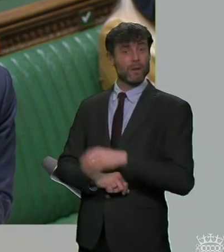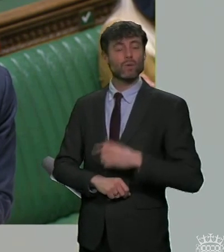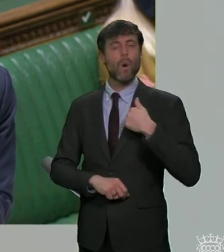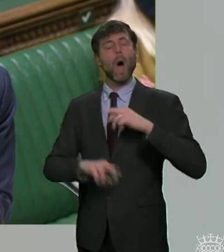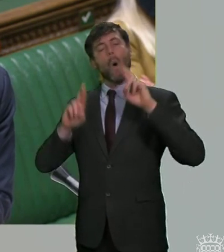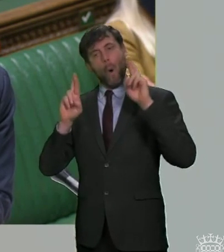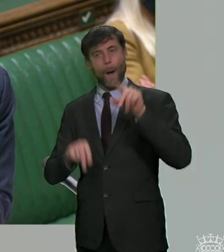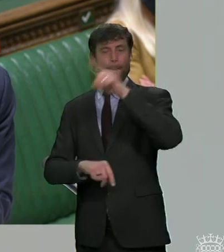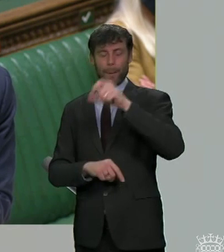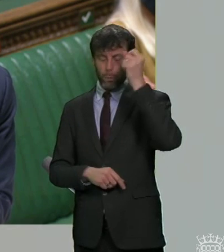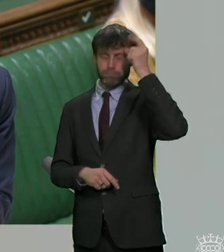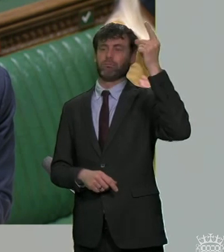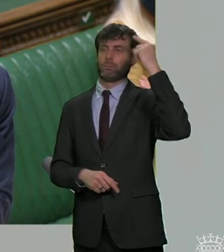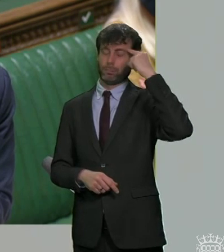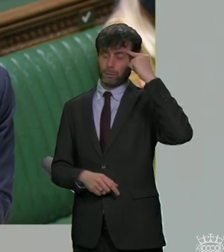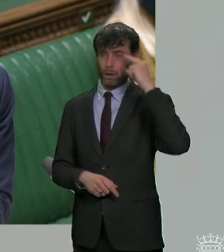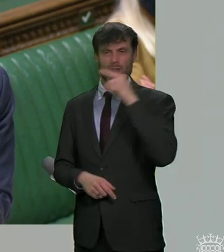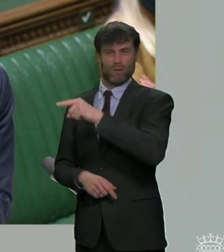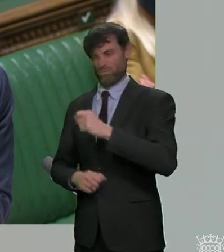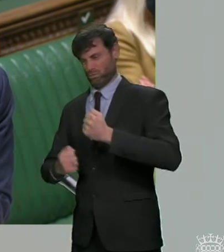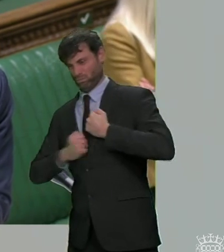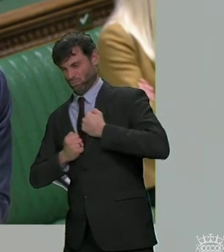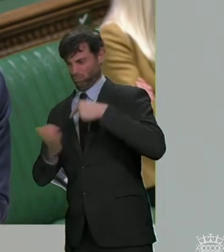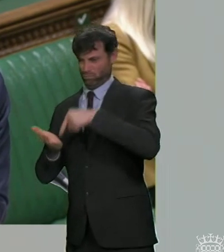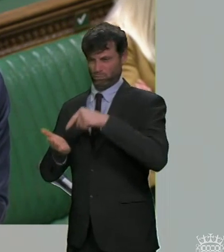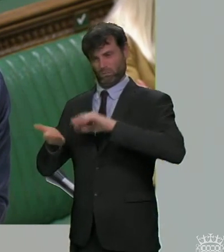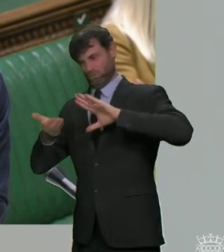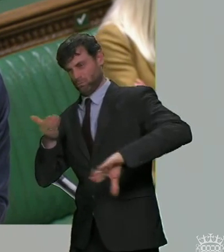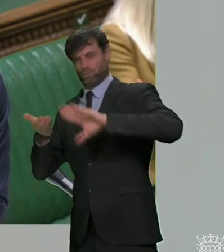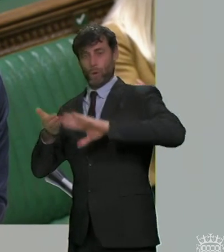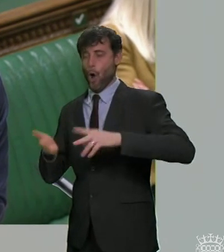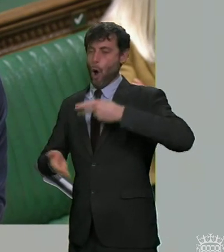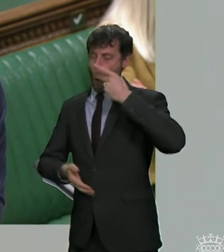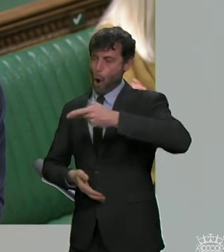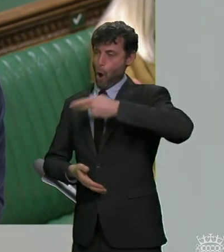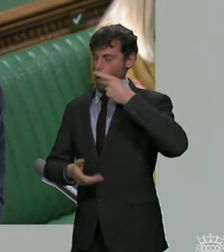Instead of endlessly going on about constitutional issues and endlessly campaigning for a